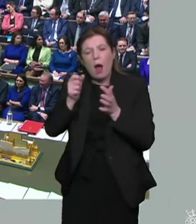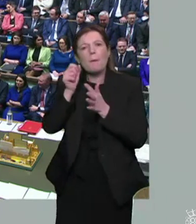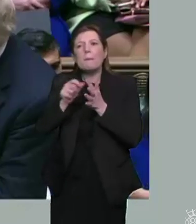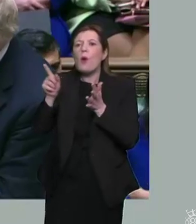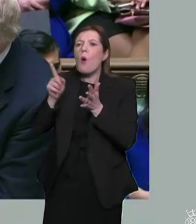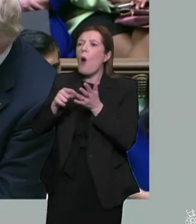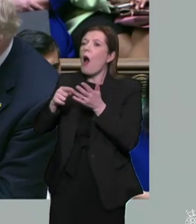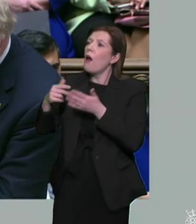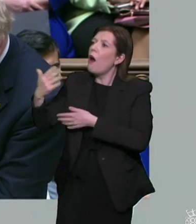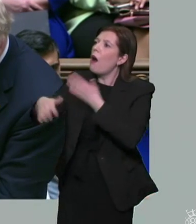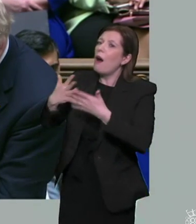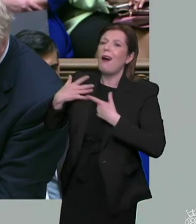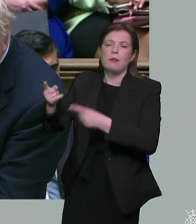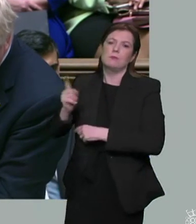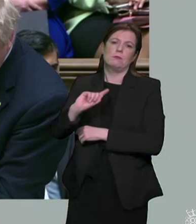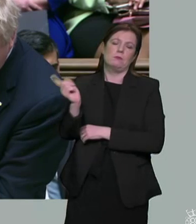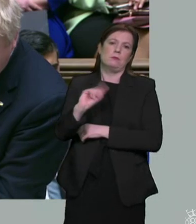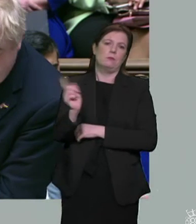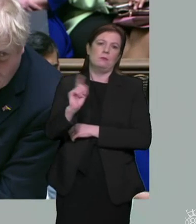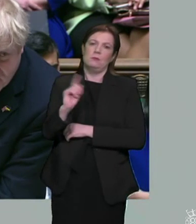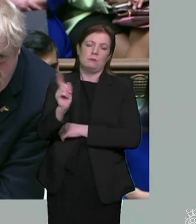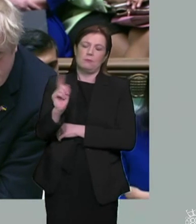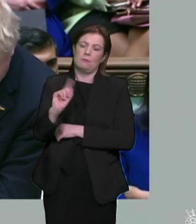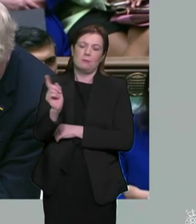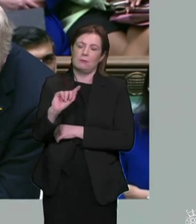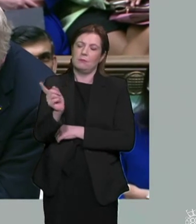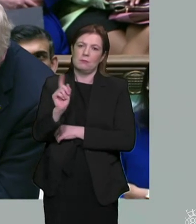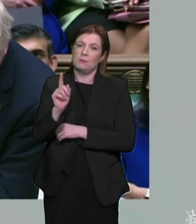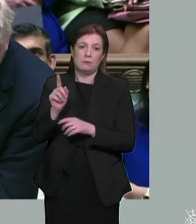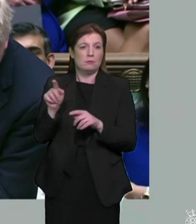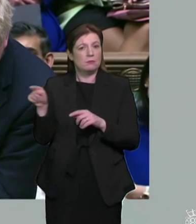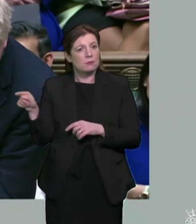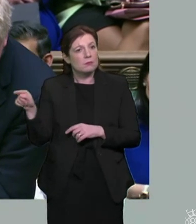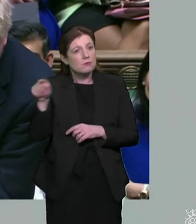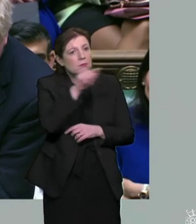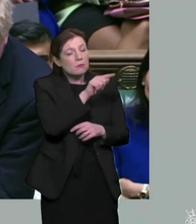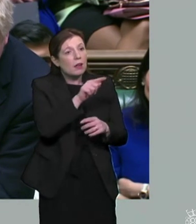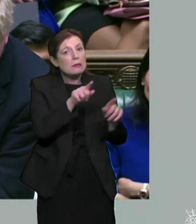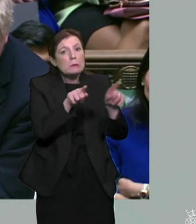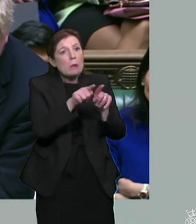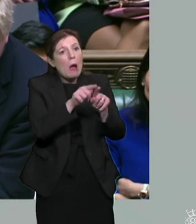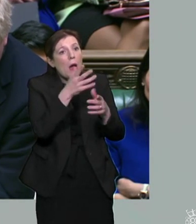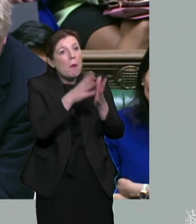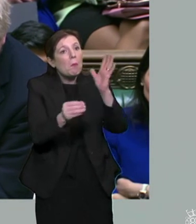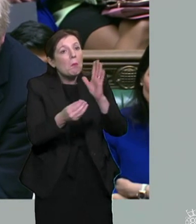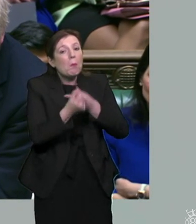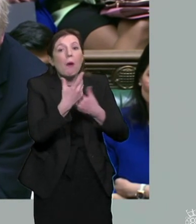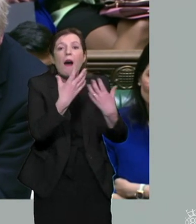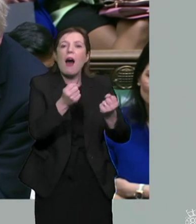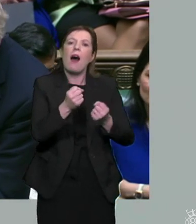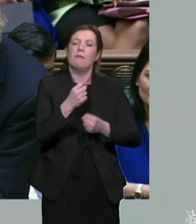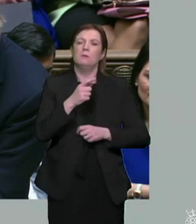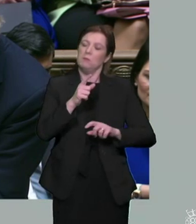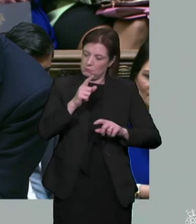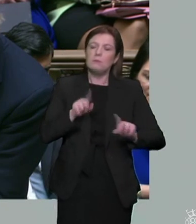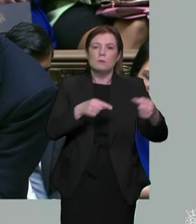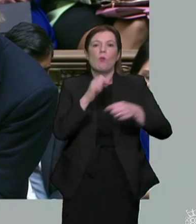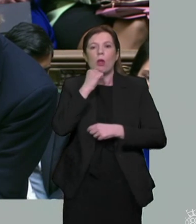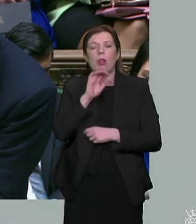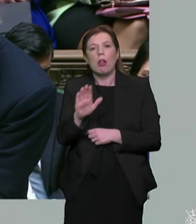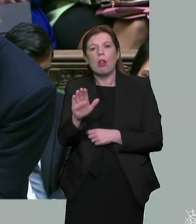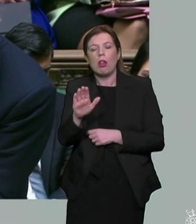P&O is plainly not going to get away with it any more than any other company that treats its employees in that scandalous way.